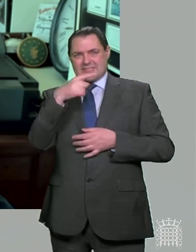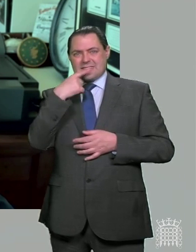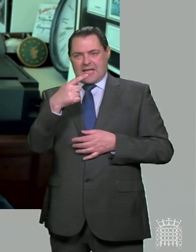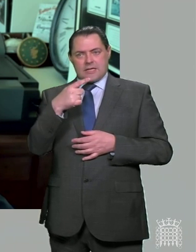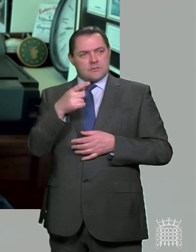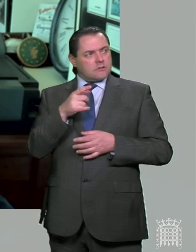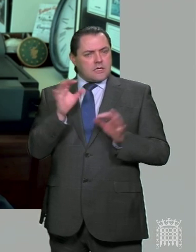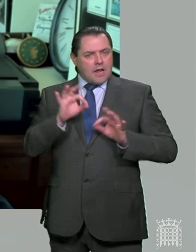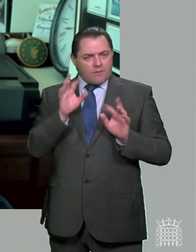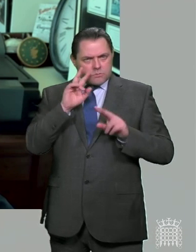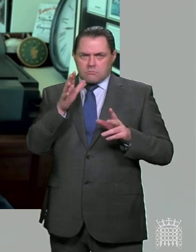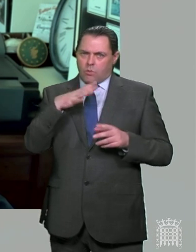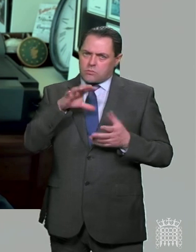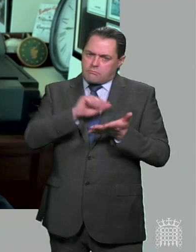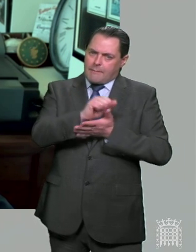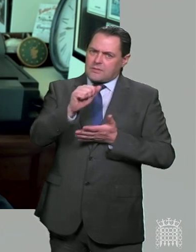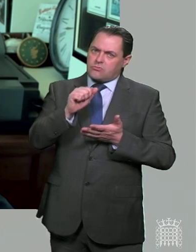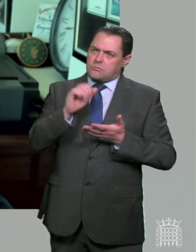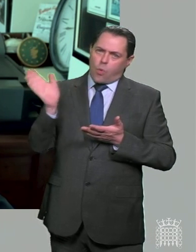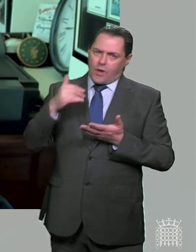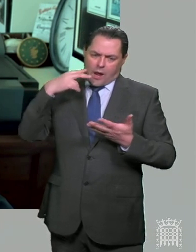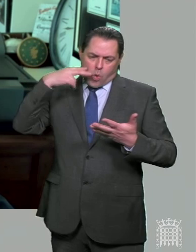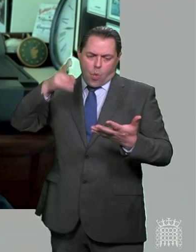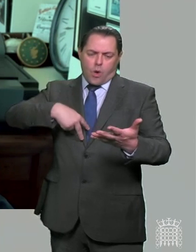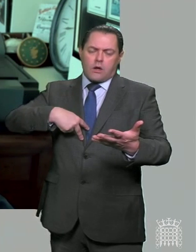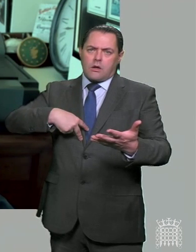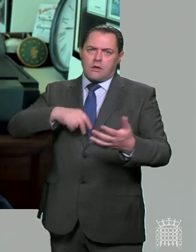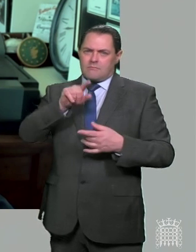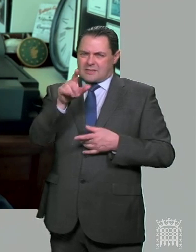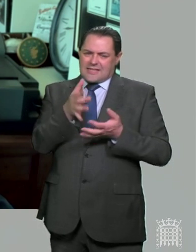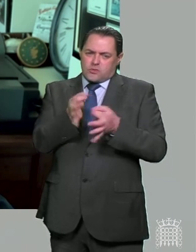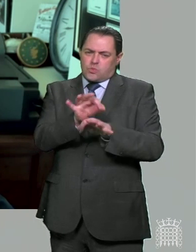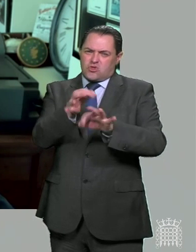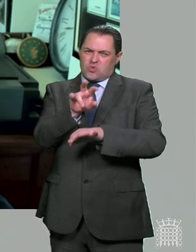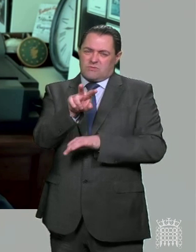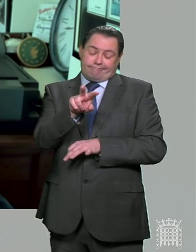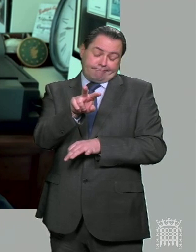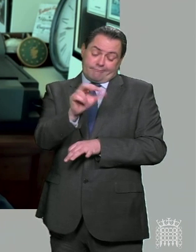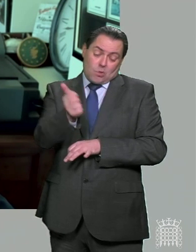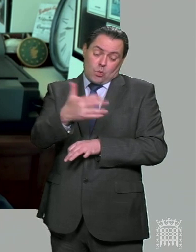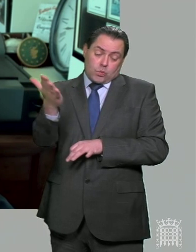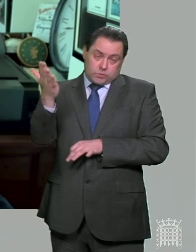Let us all see them and have that transparency. Frankly, his excuses just do not stack up.